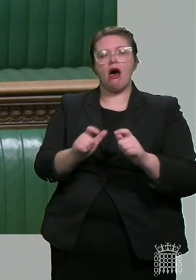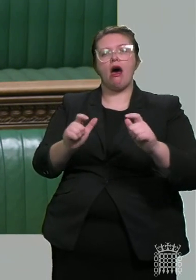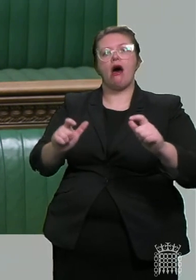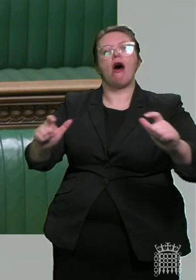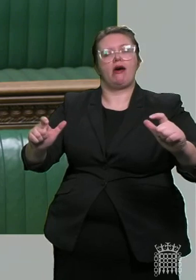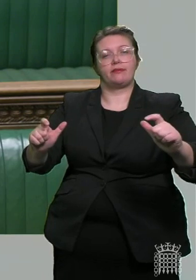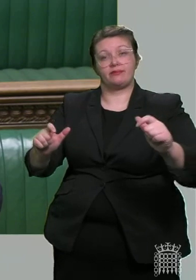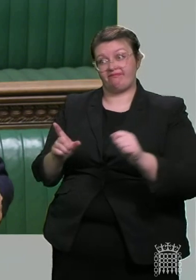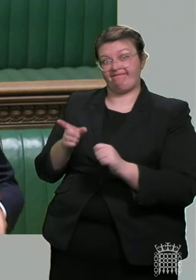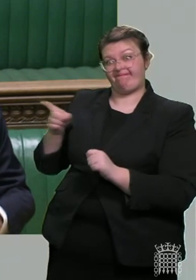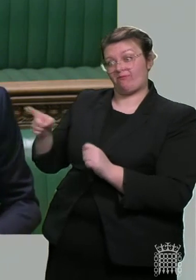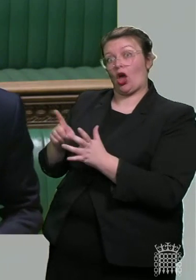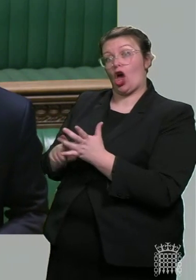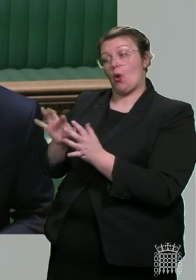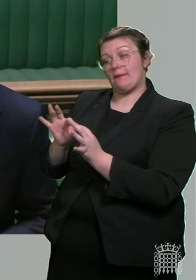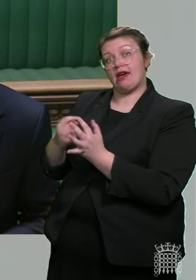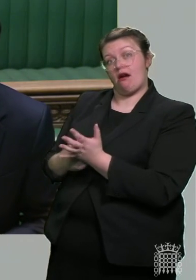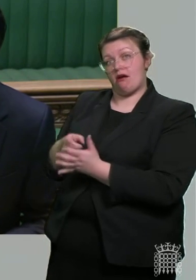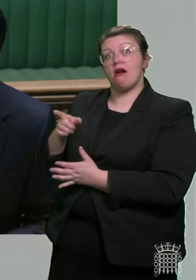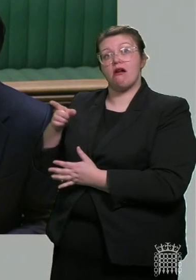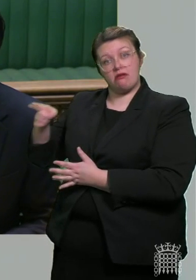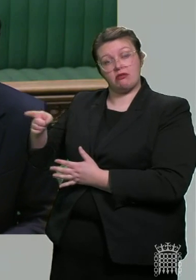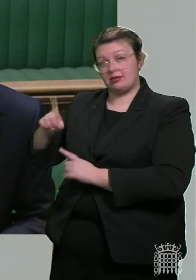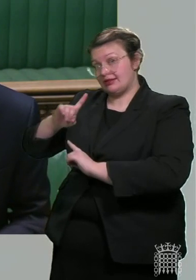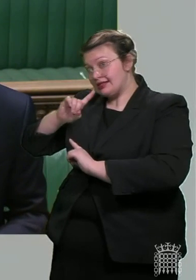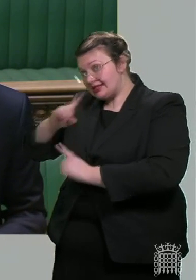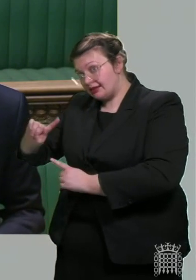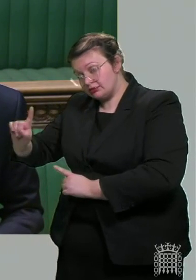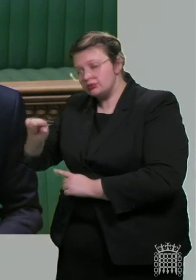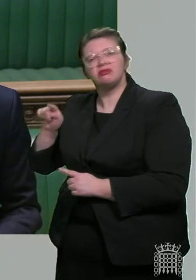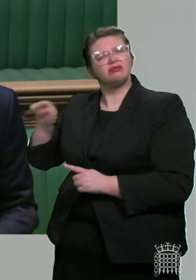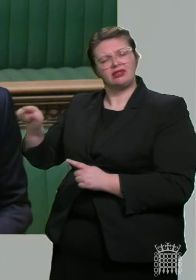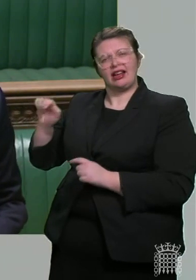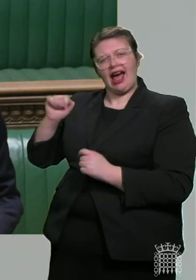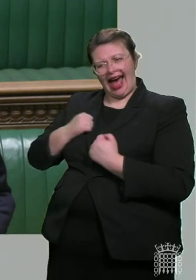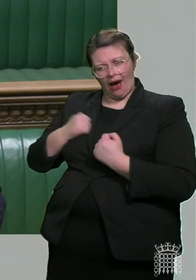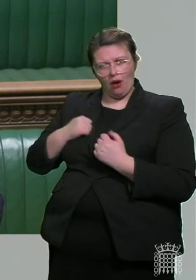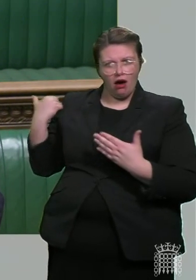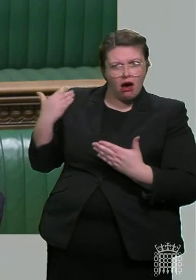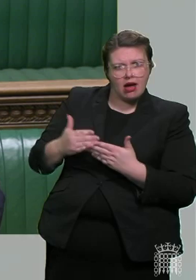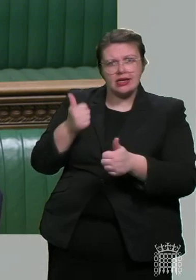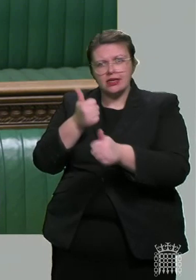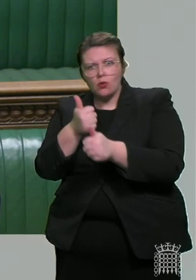The OBR has said that our interventions to support jobs have worked.